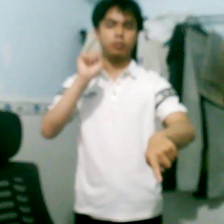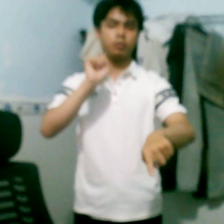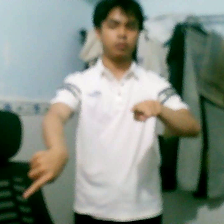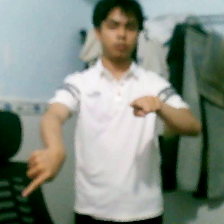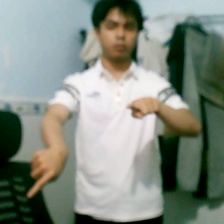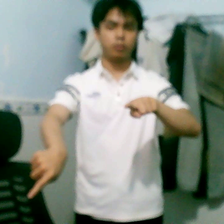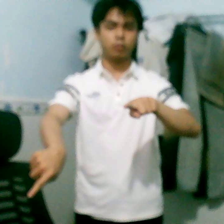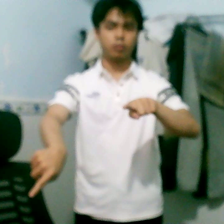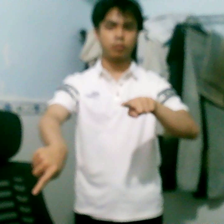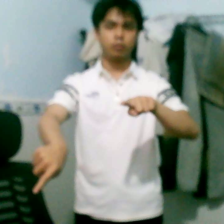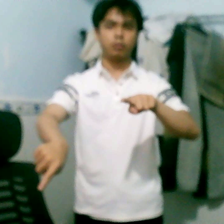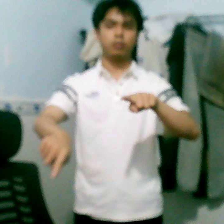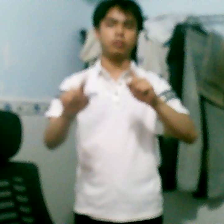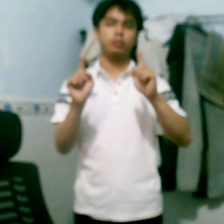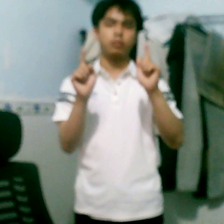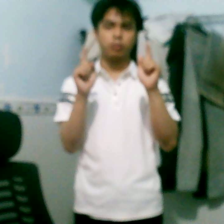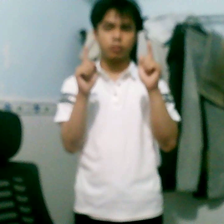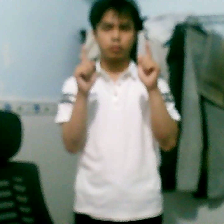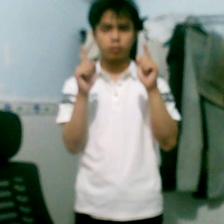phut